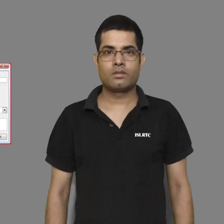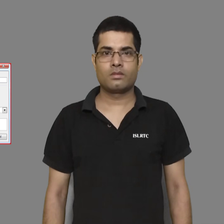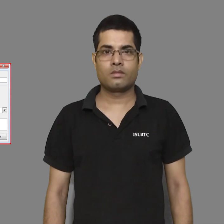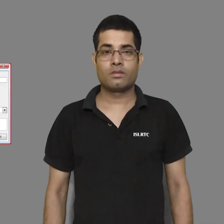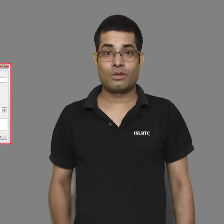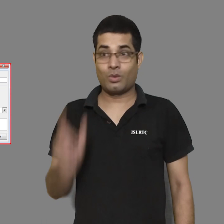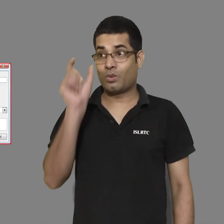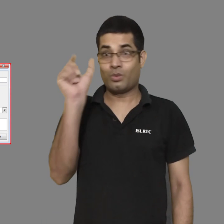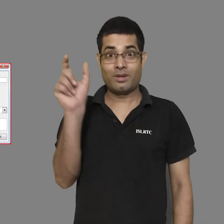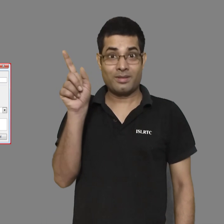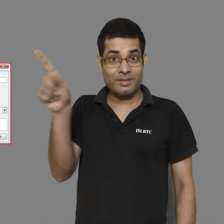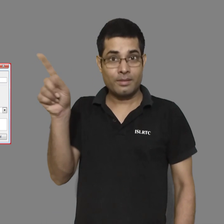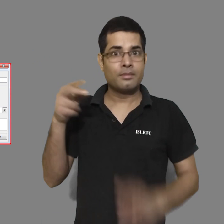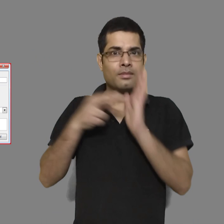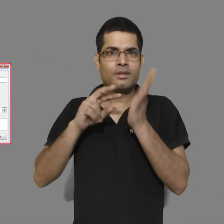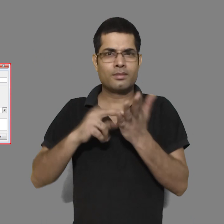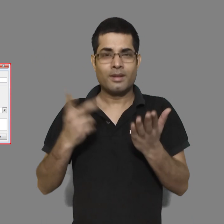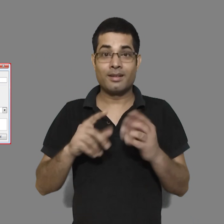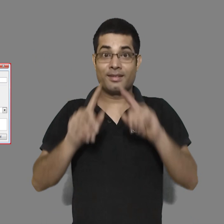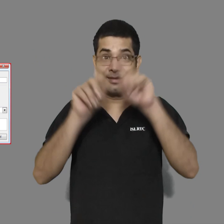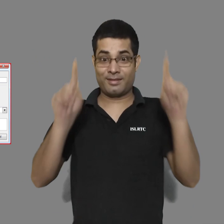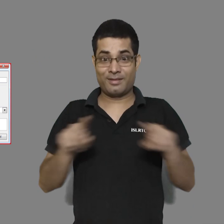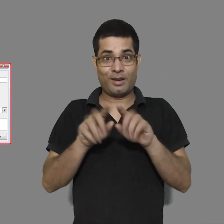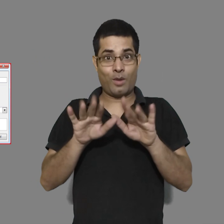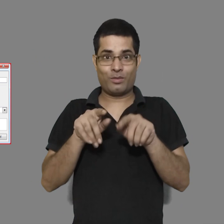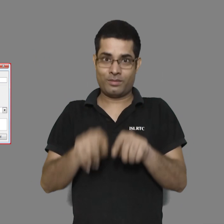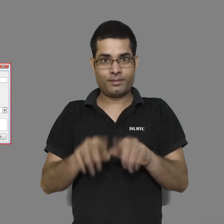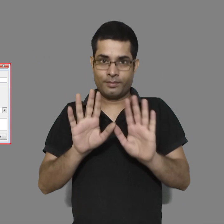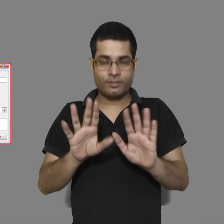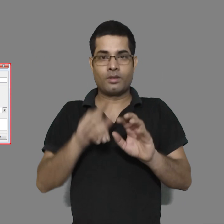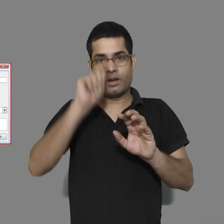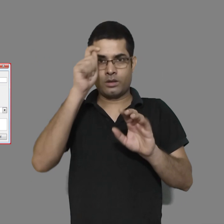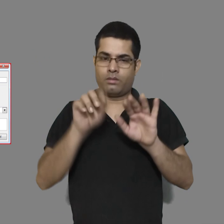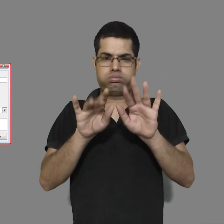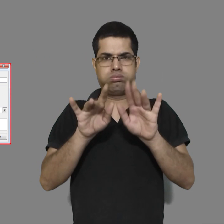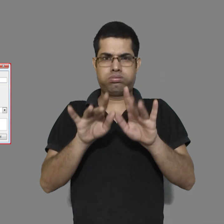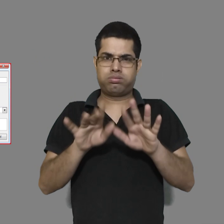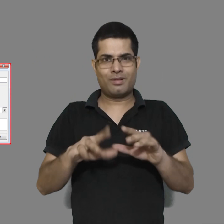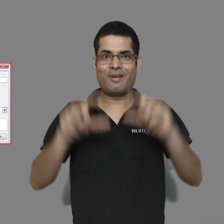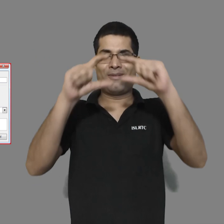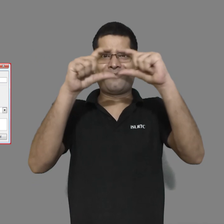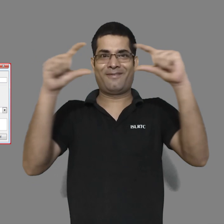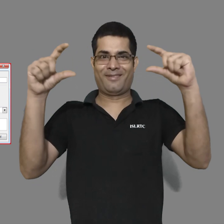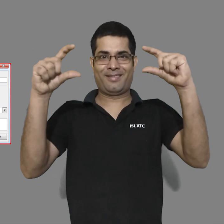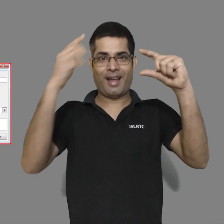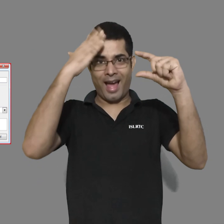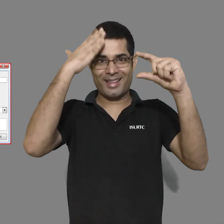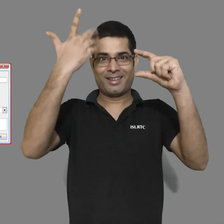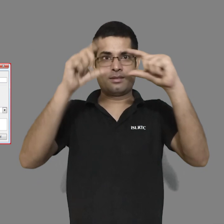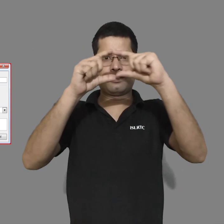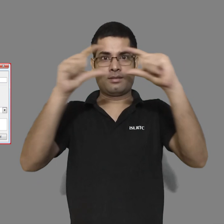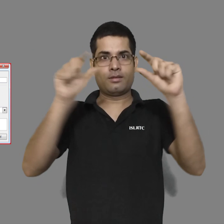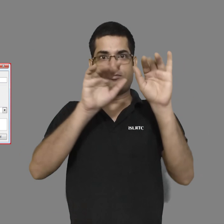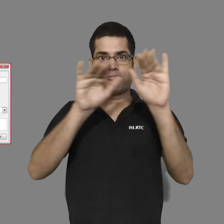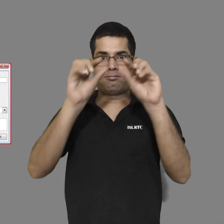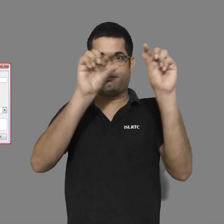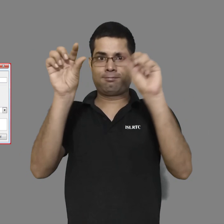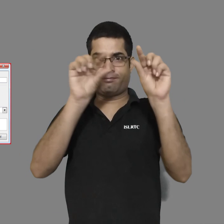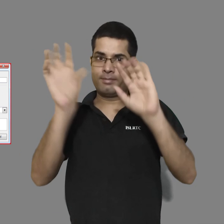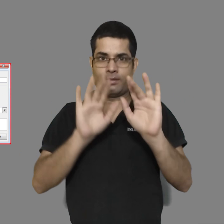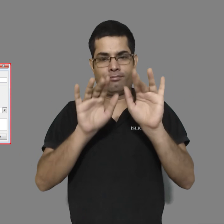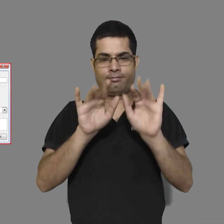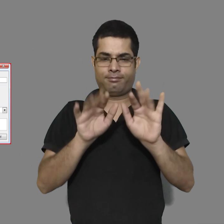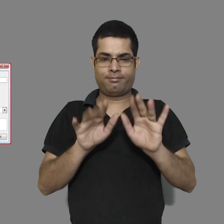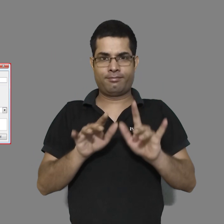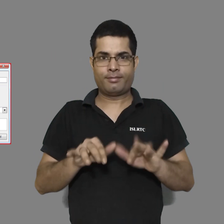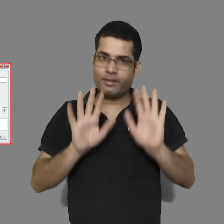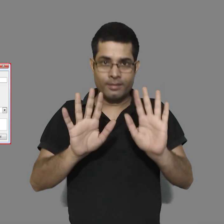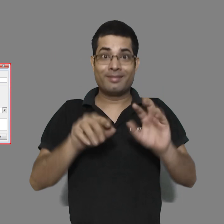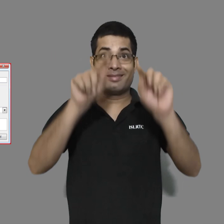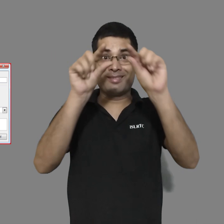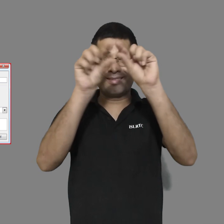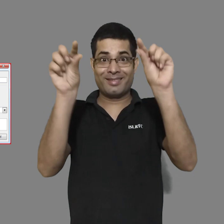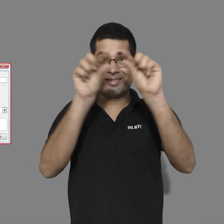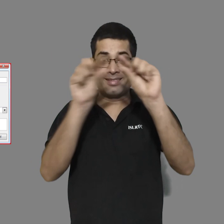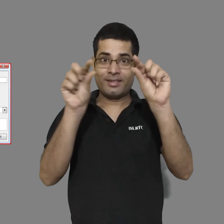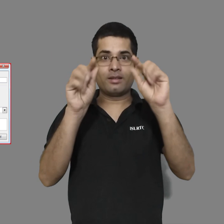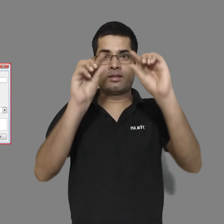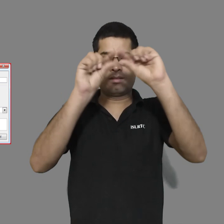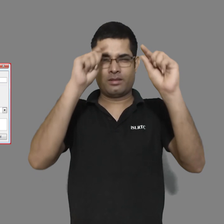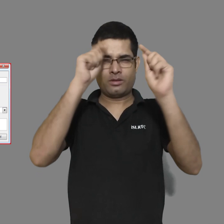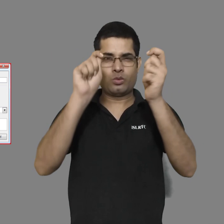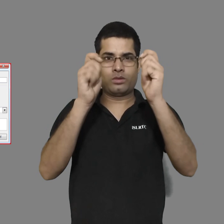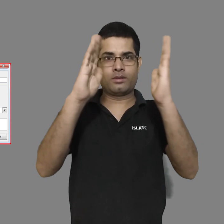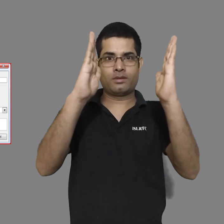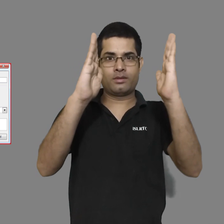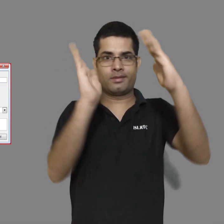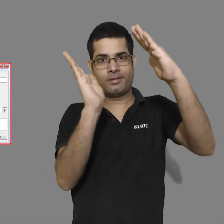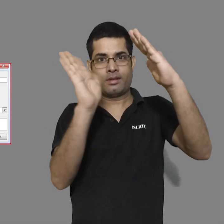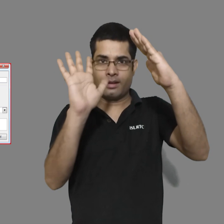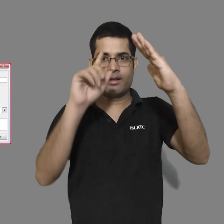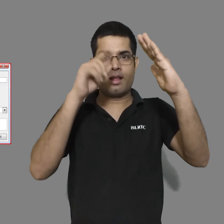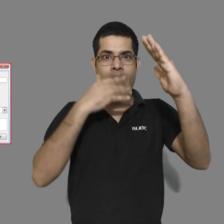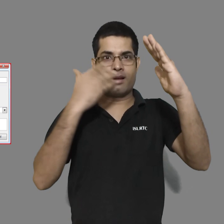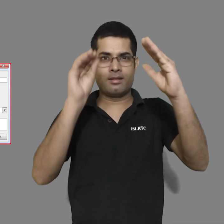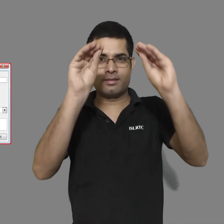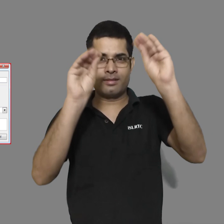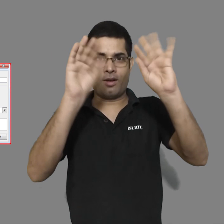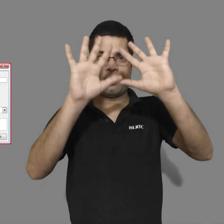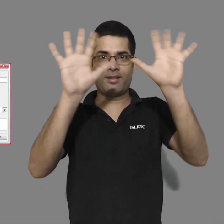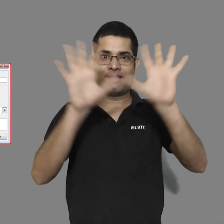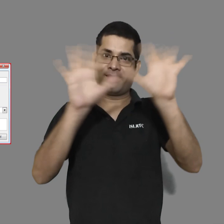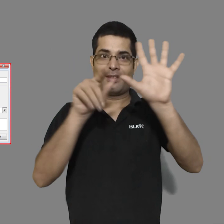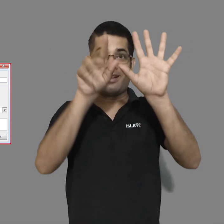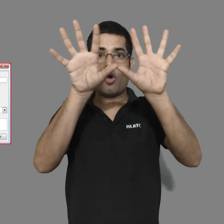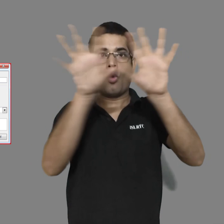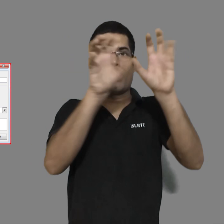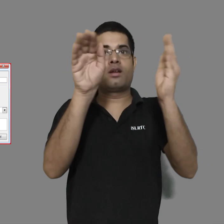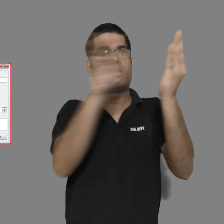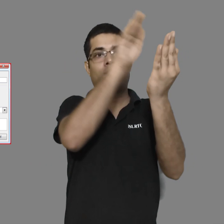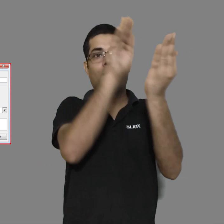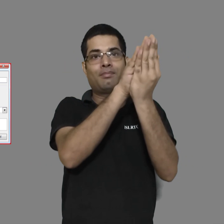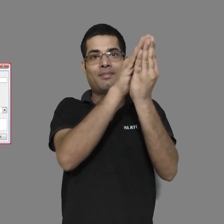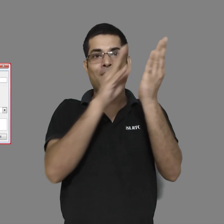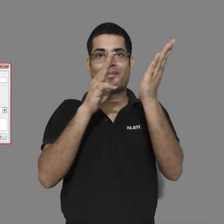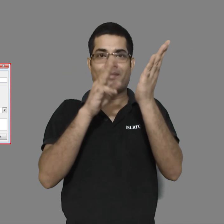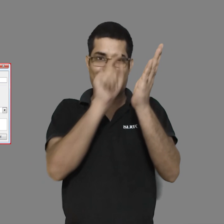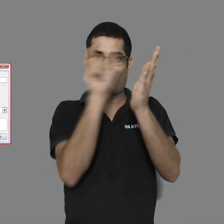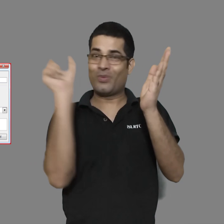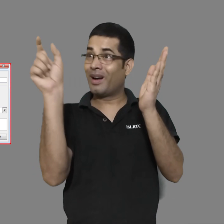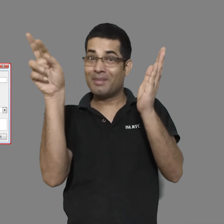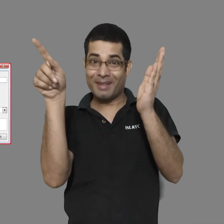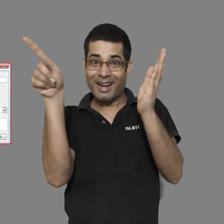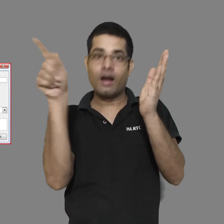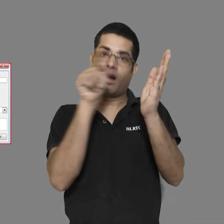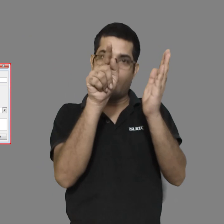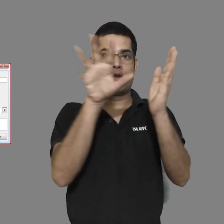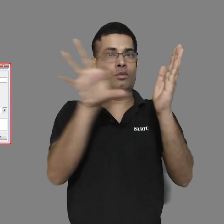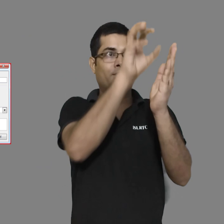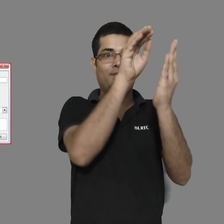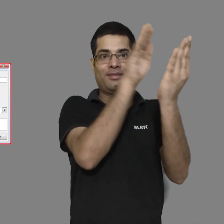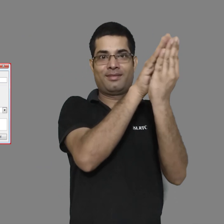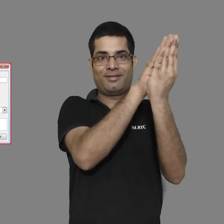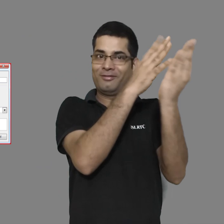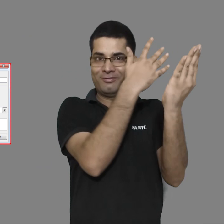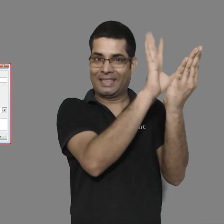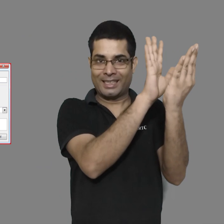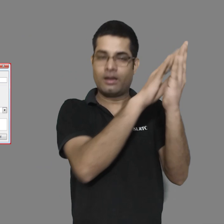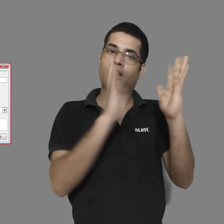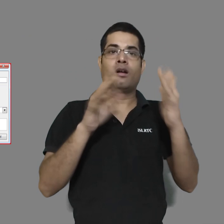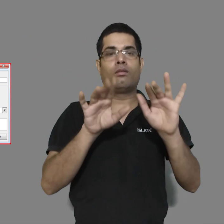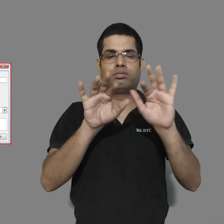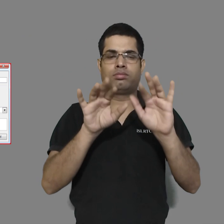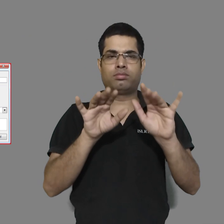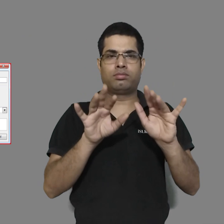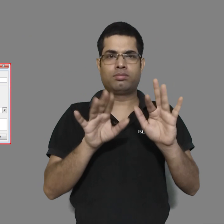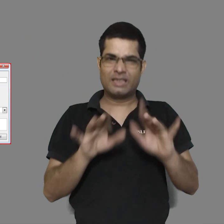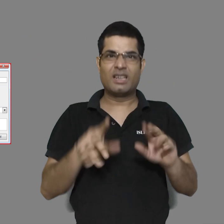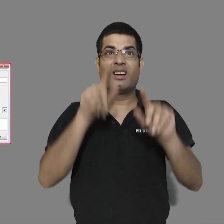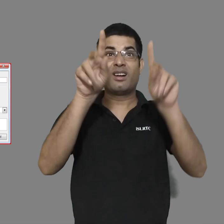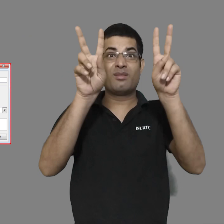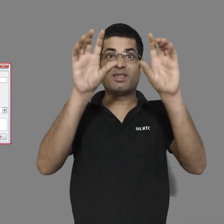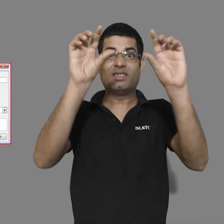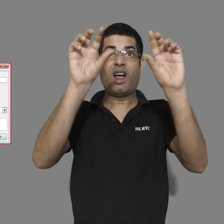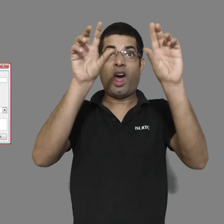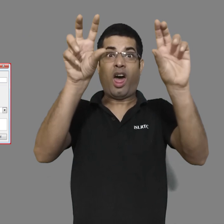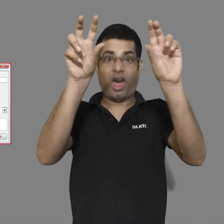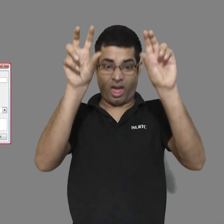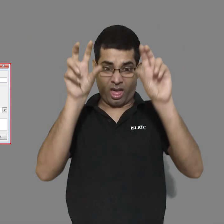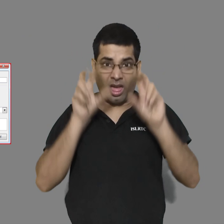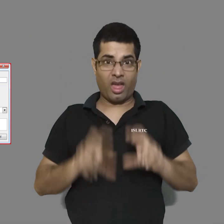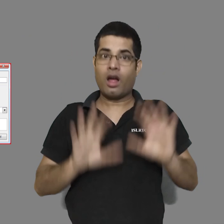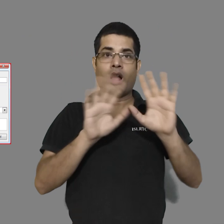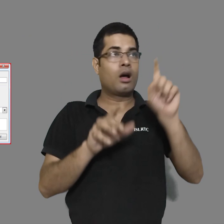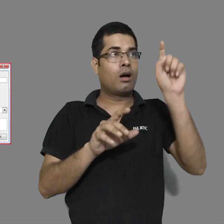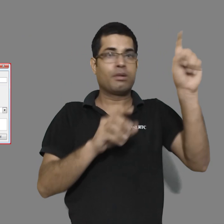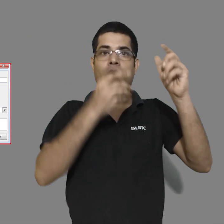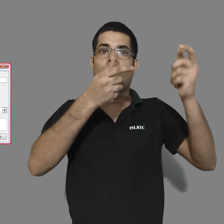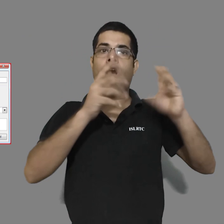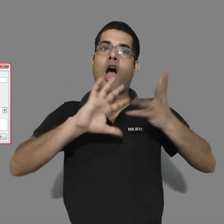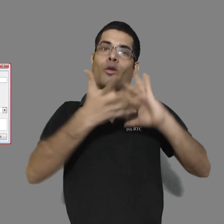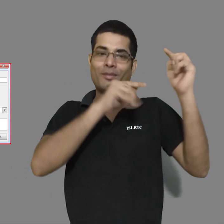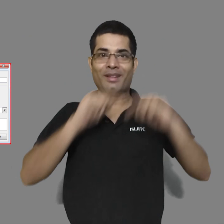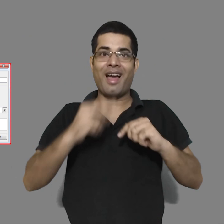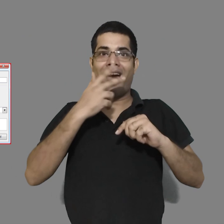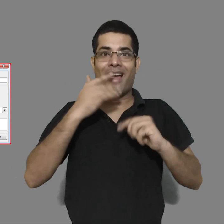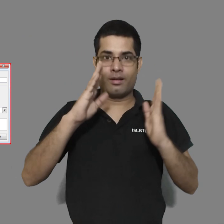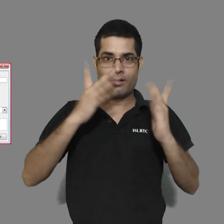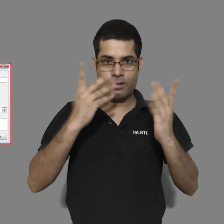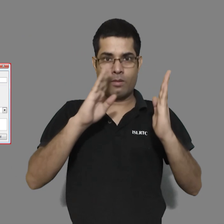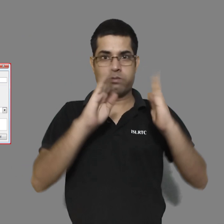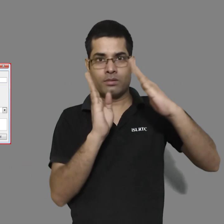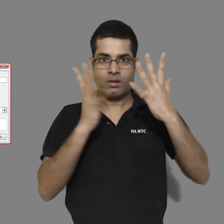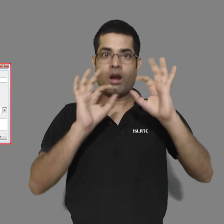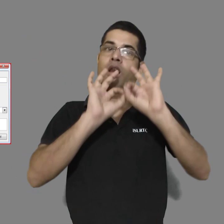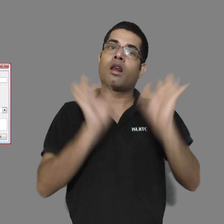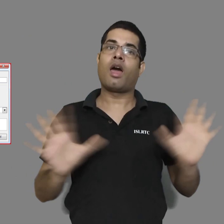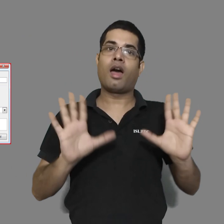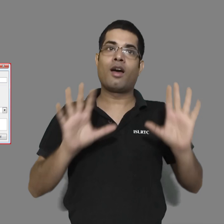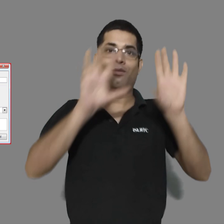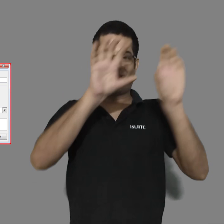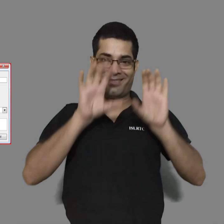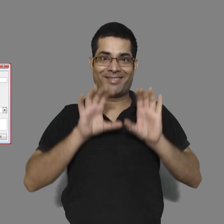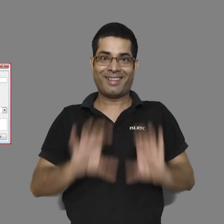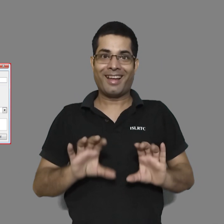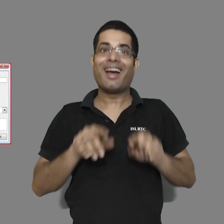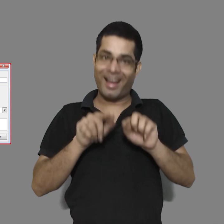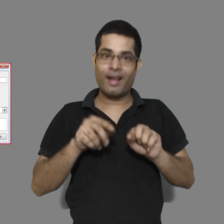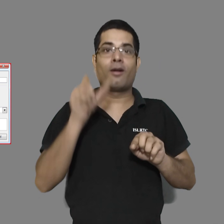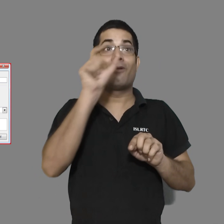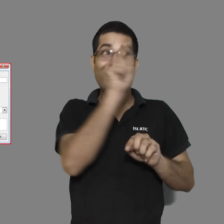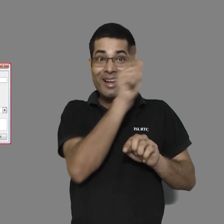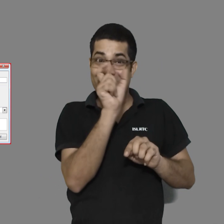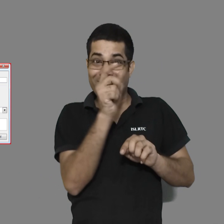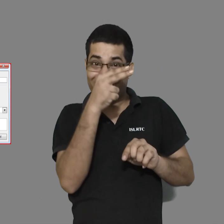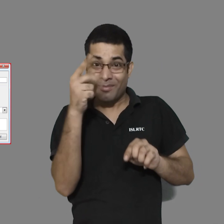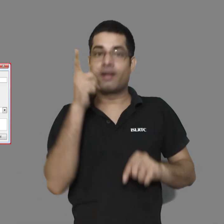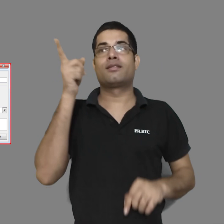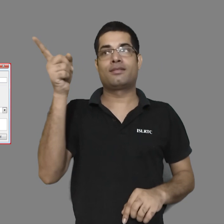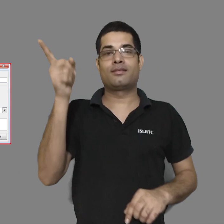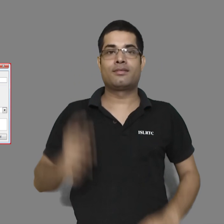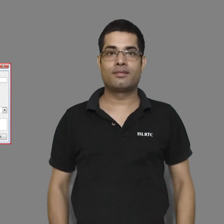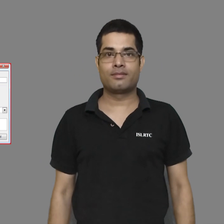Macros